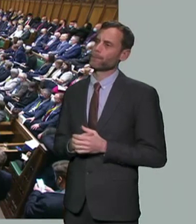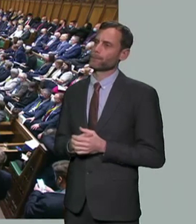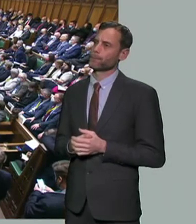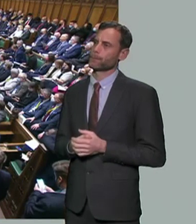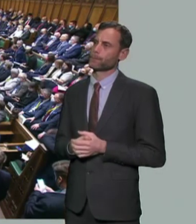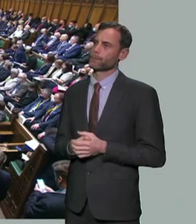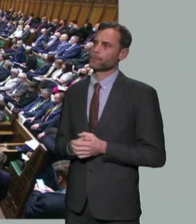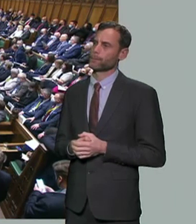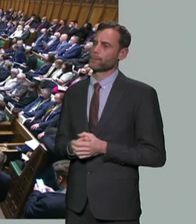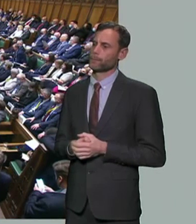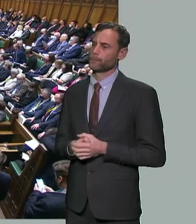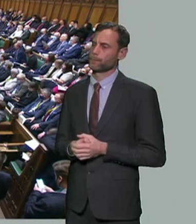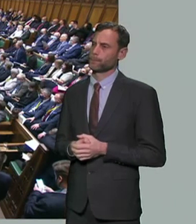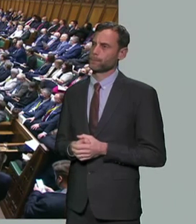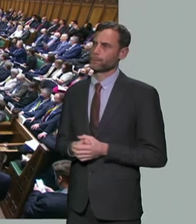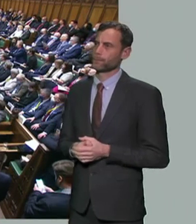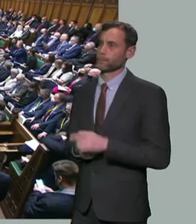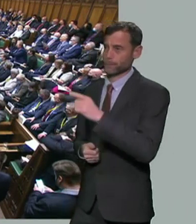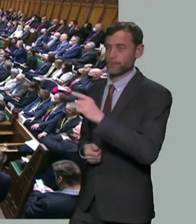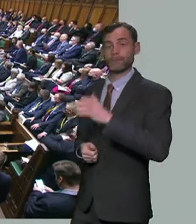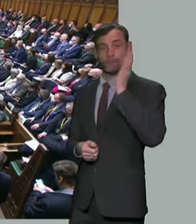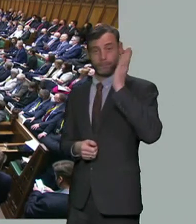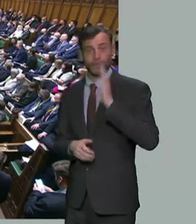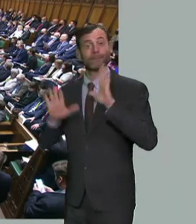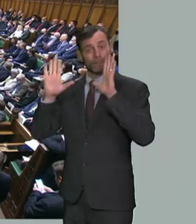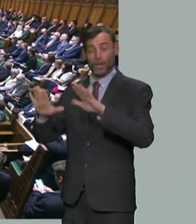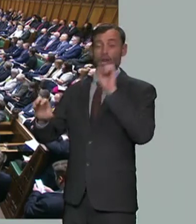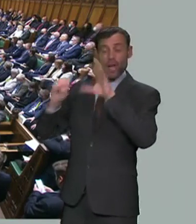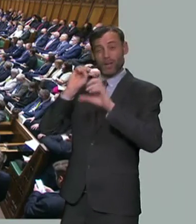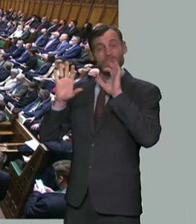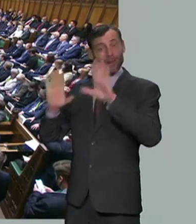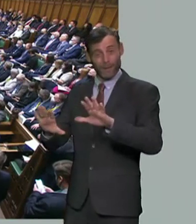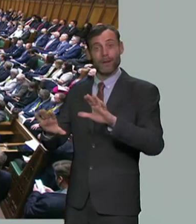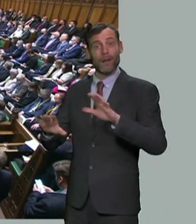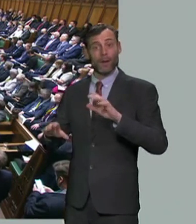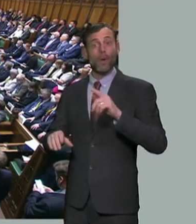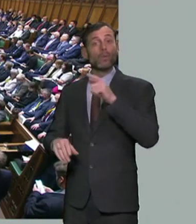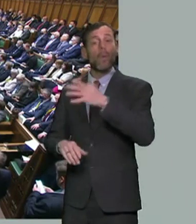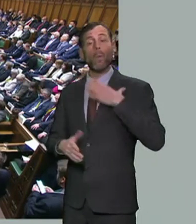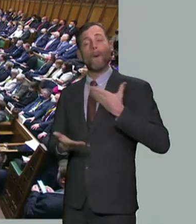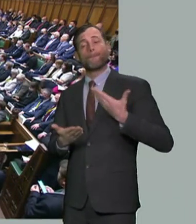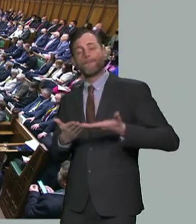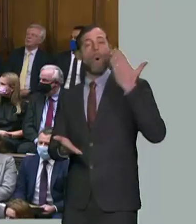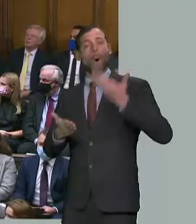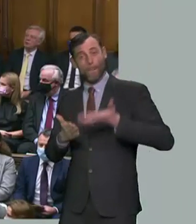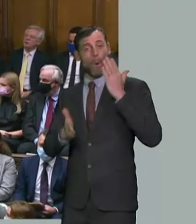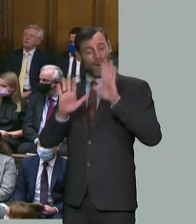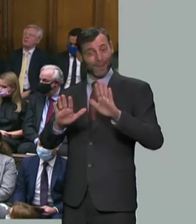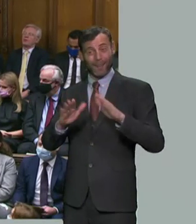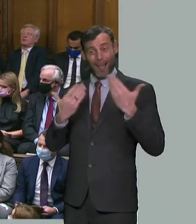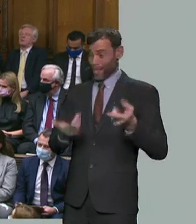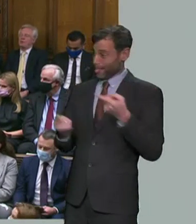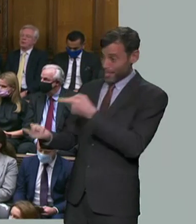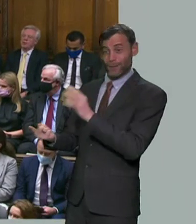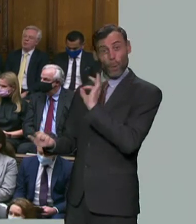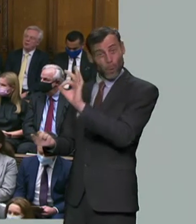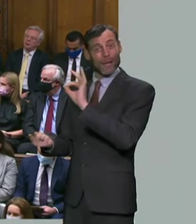Order. You’ll get more if you let the questions come.